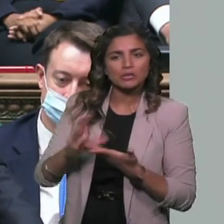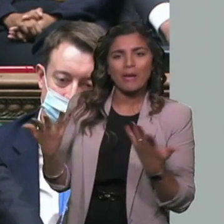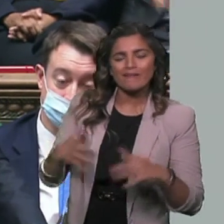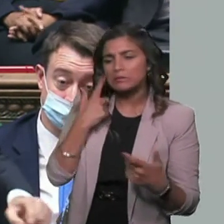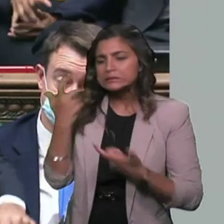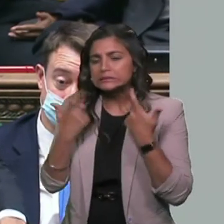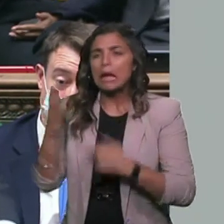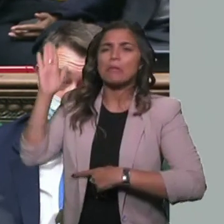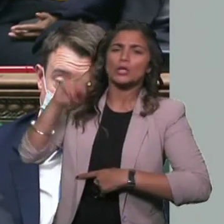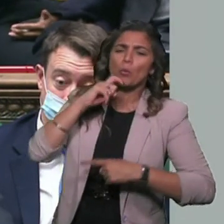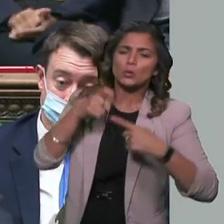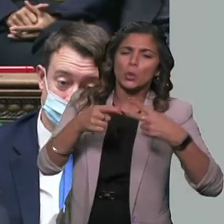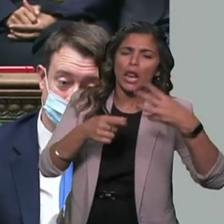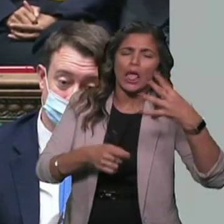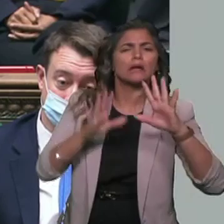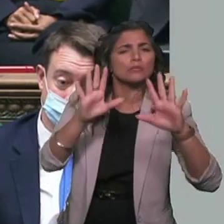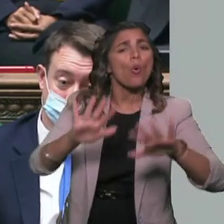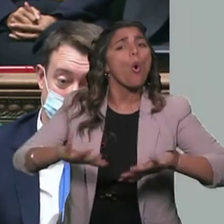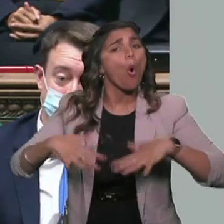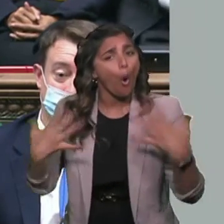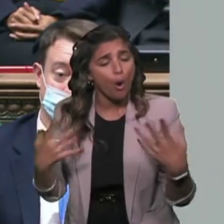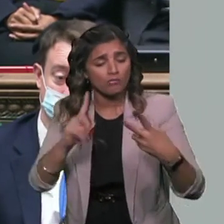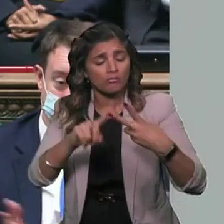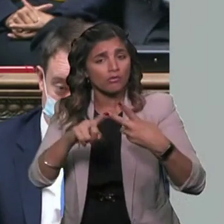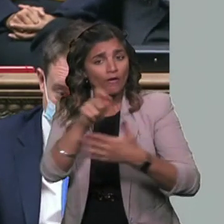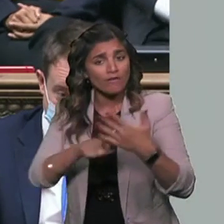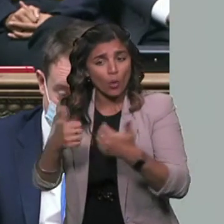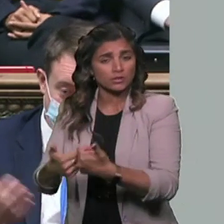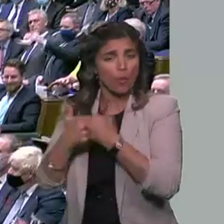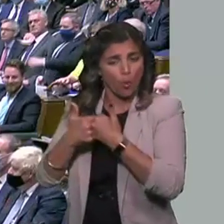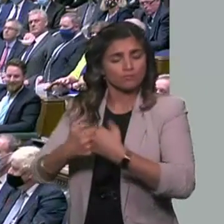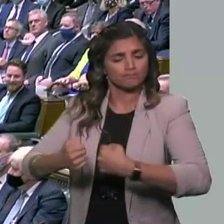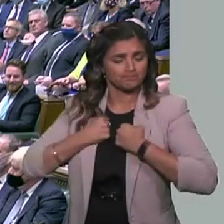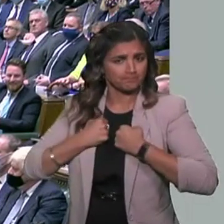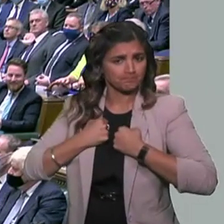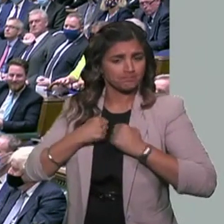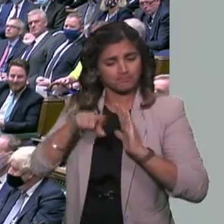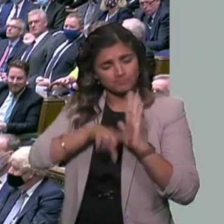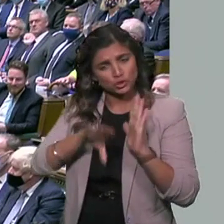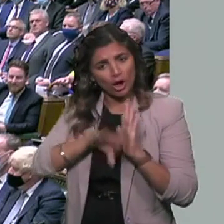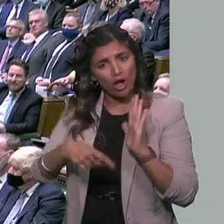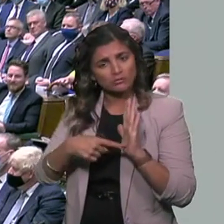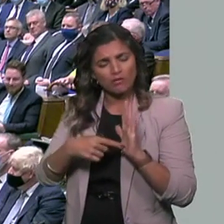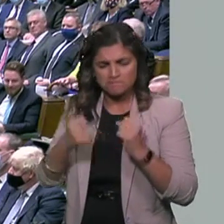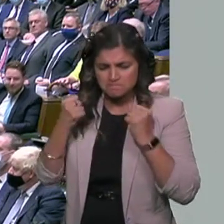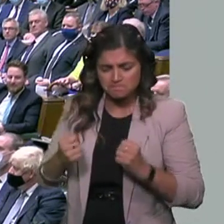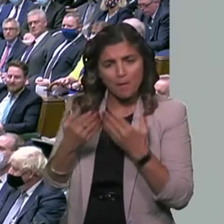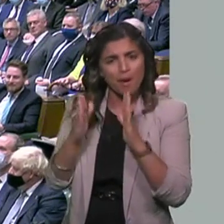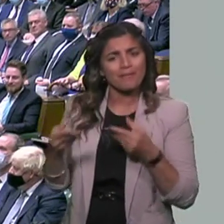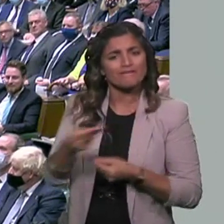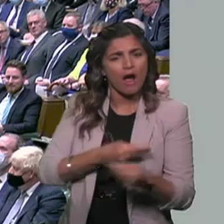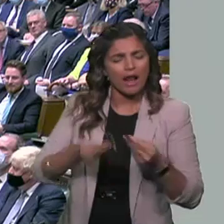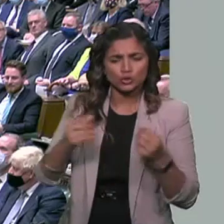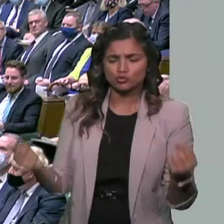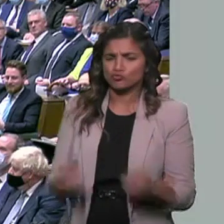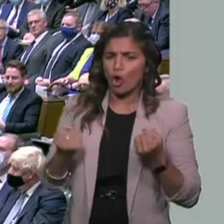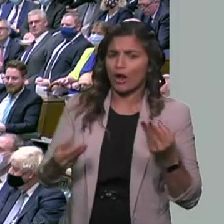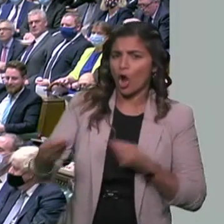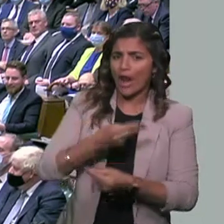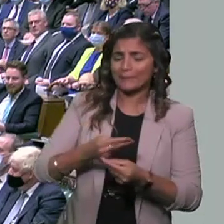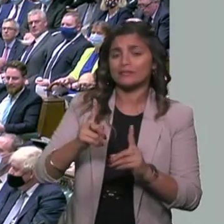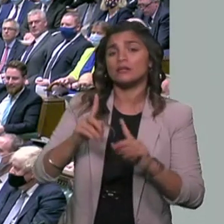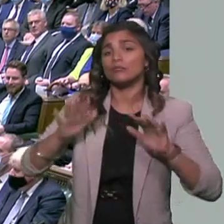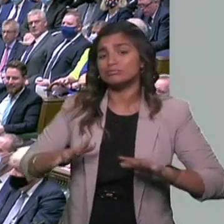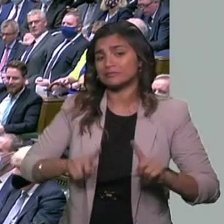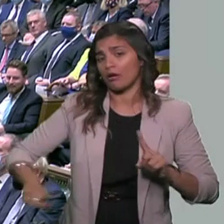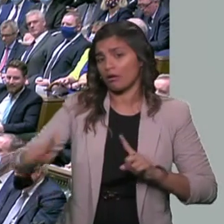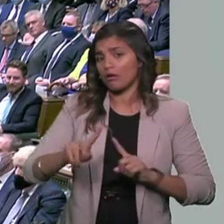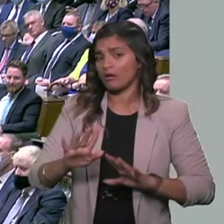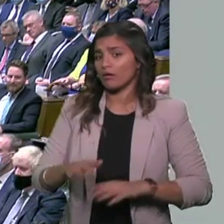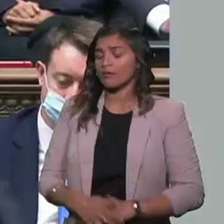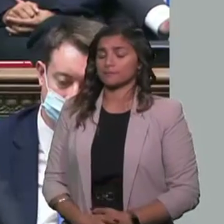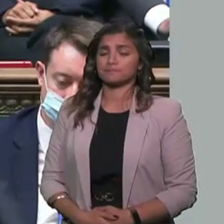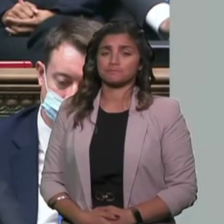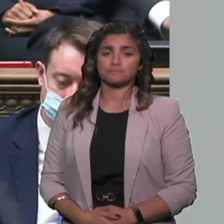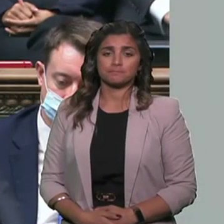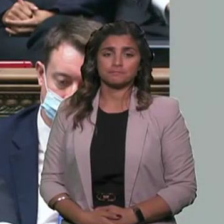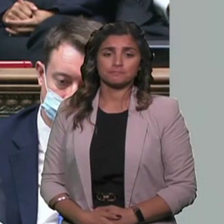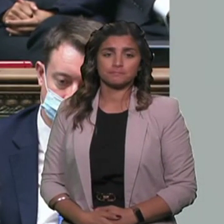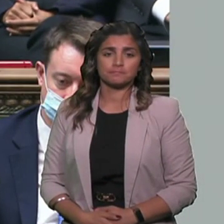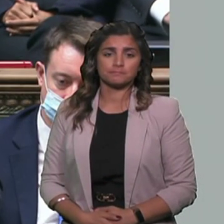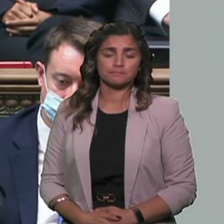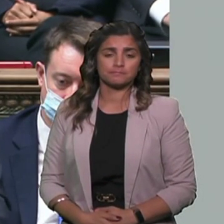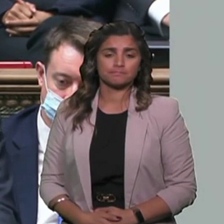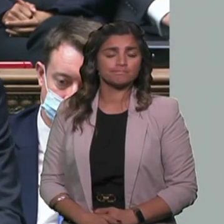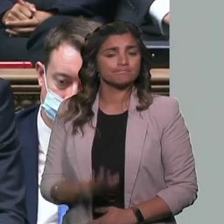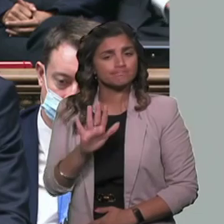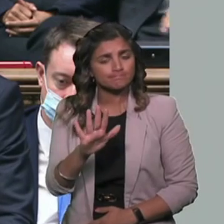vote for what we on the Government side of the House know is the right course: sound public finances and a stronger economy for the British people.